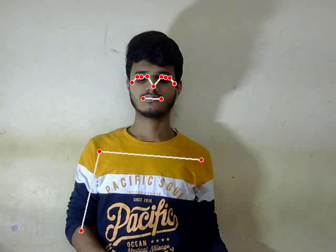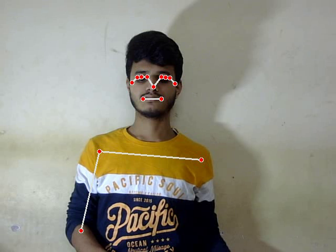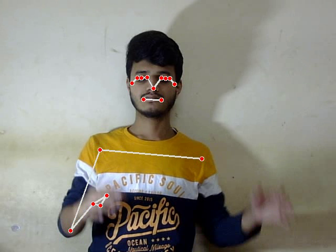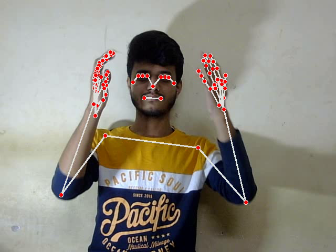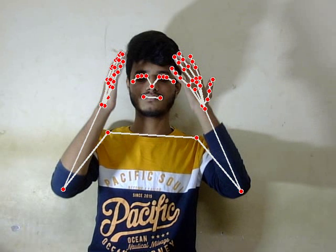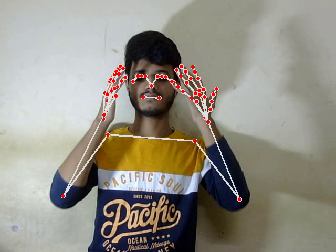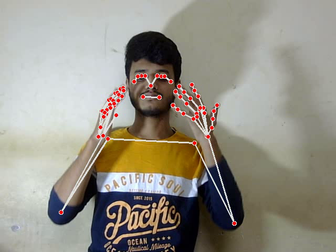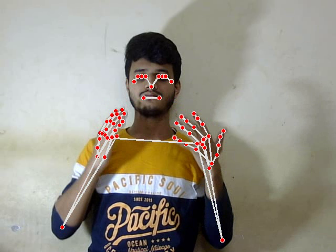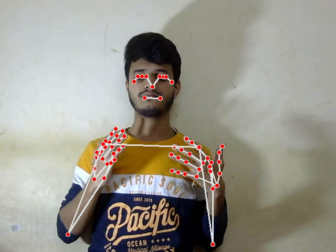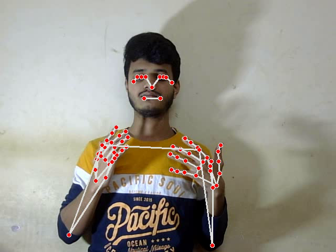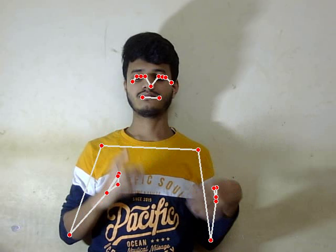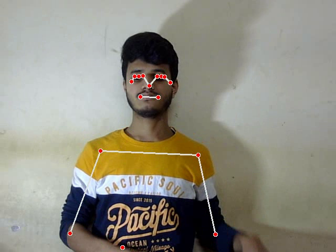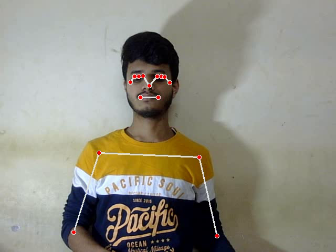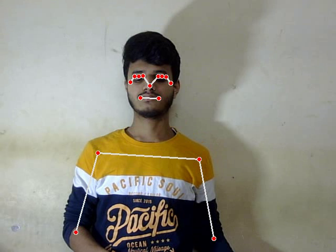sad